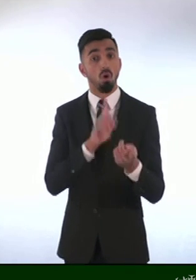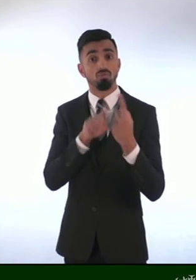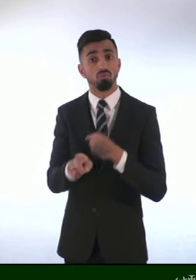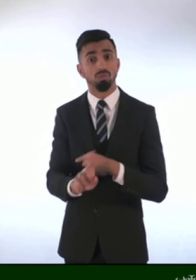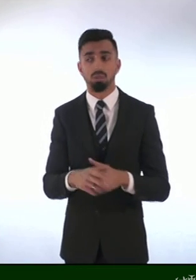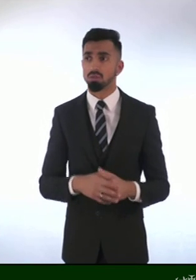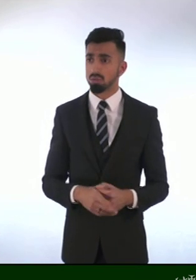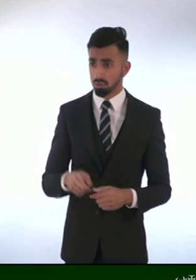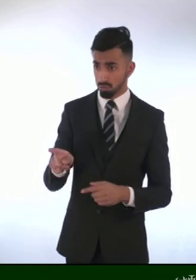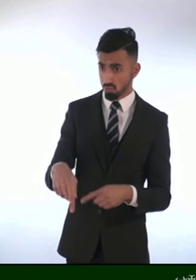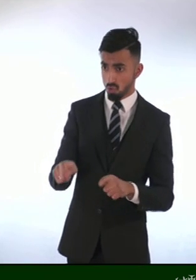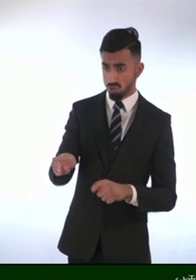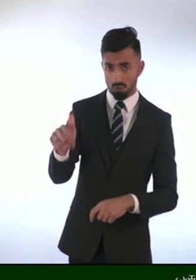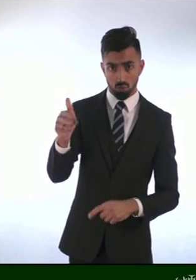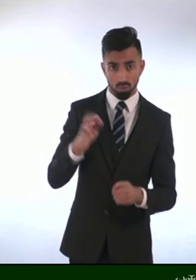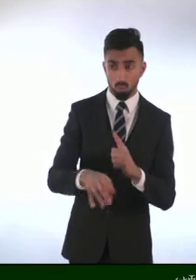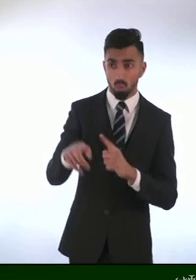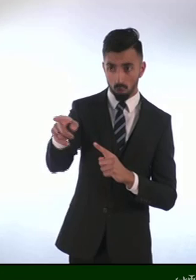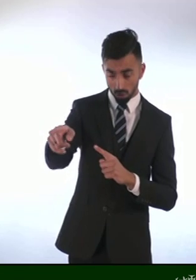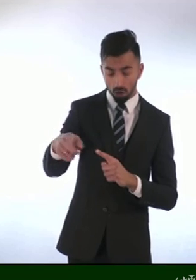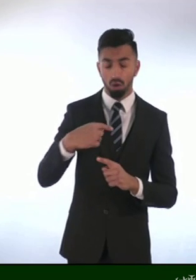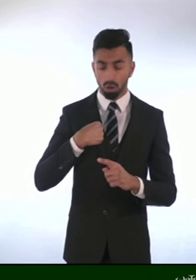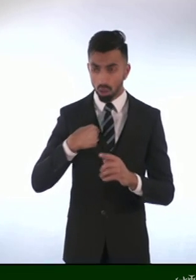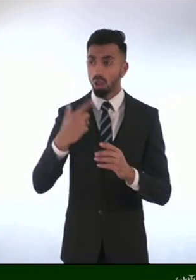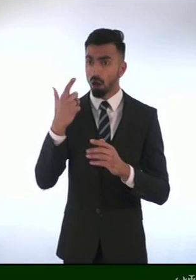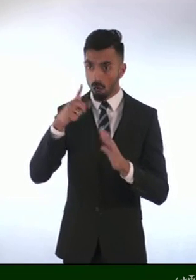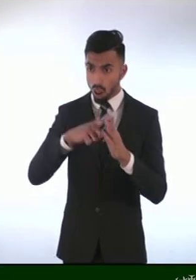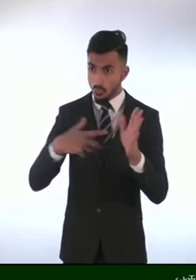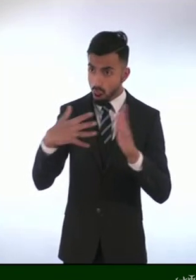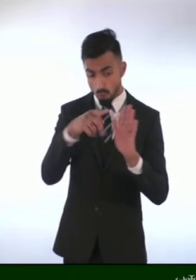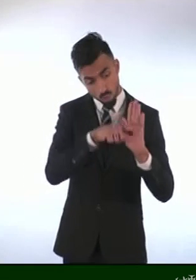We will indeed be bringing forward legislation to address this point.